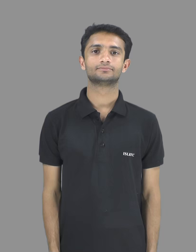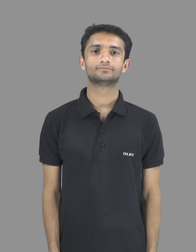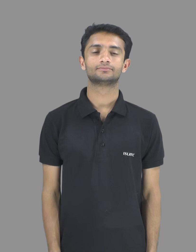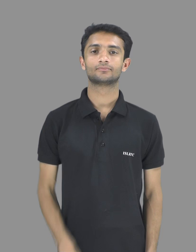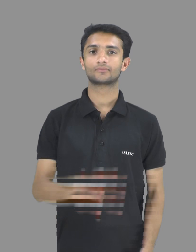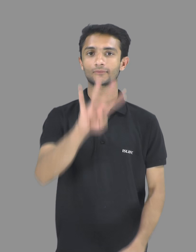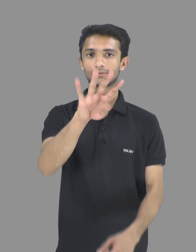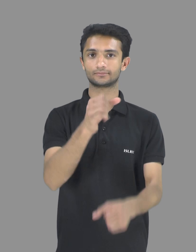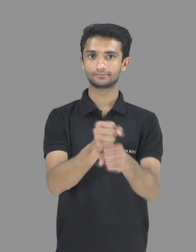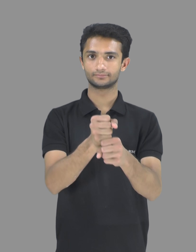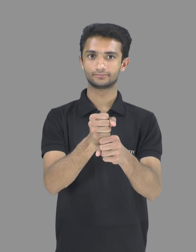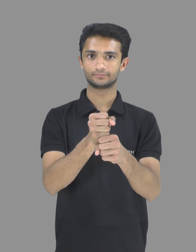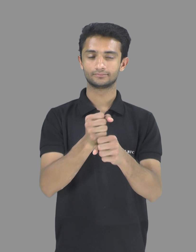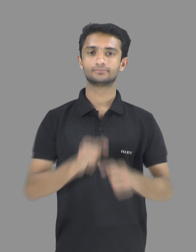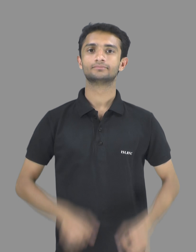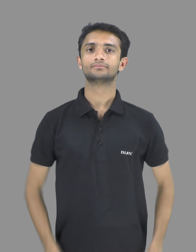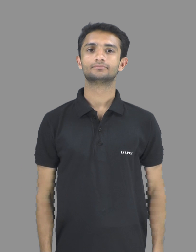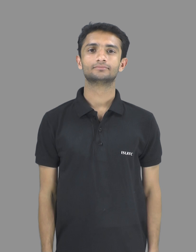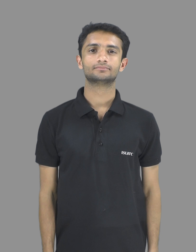4G